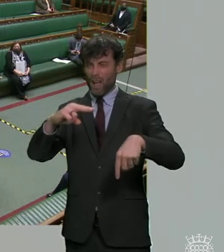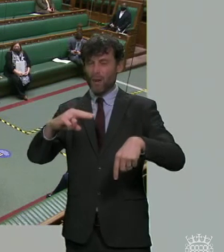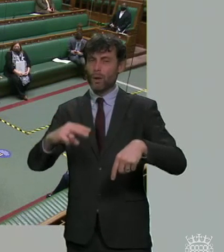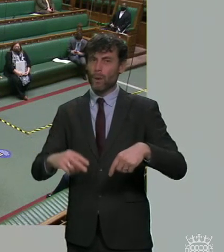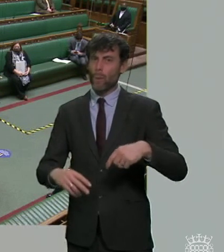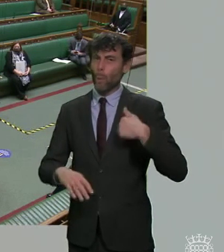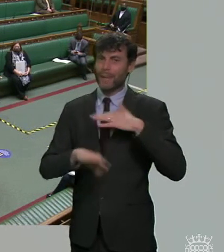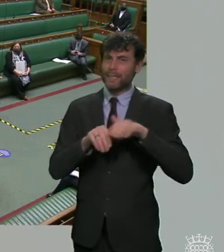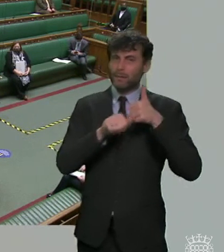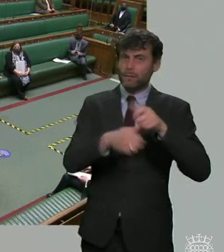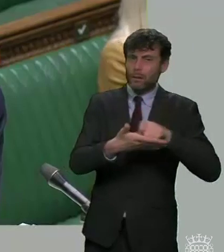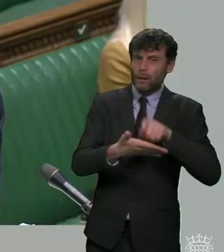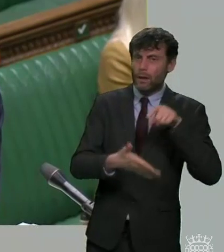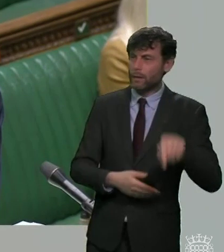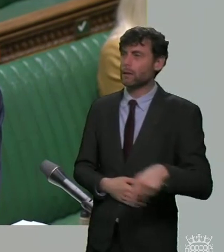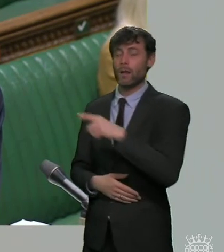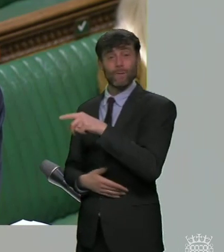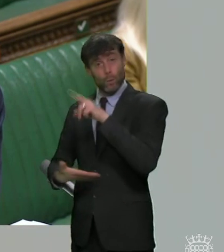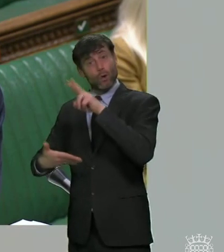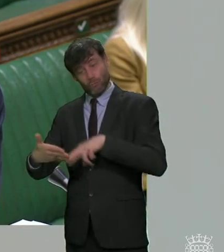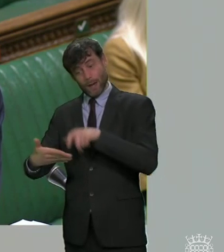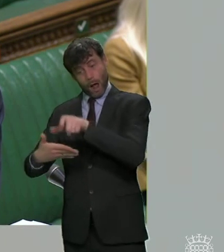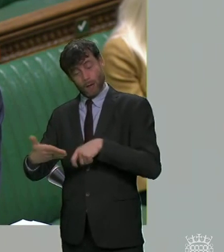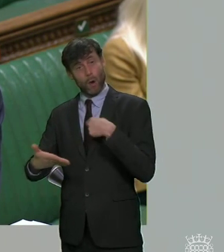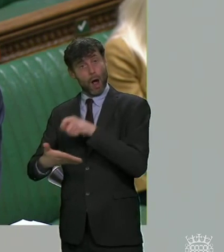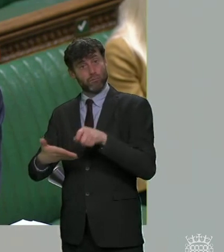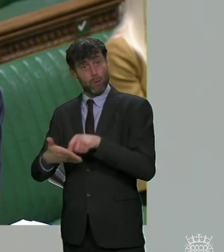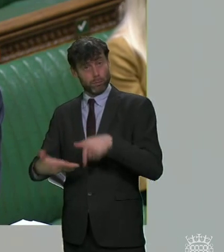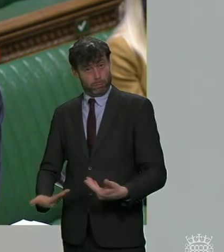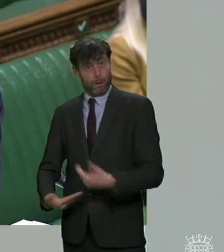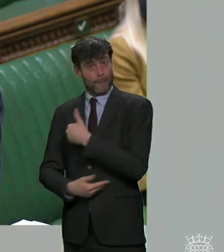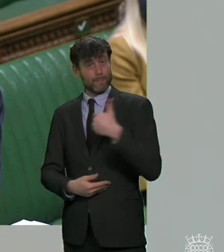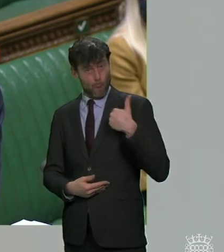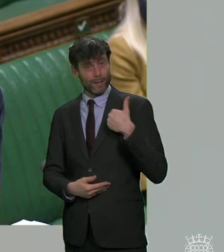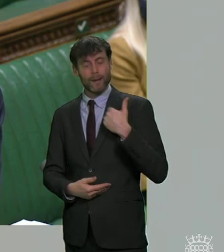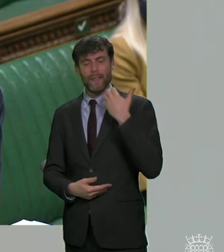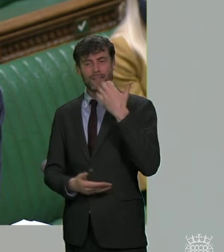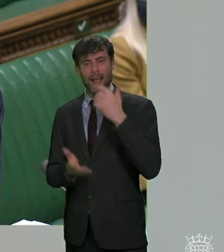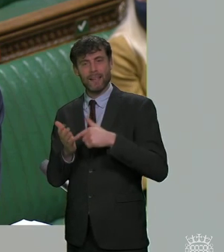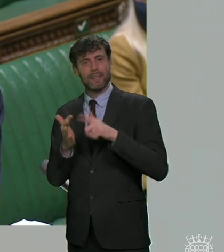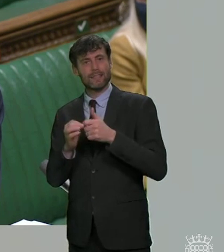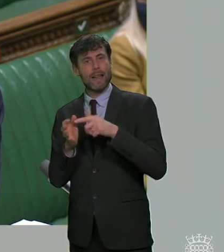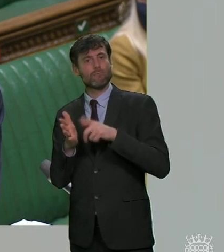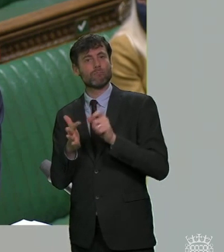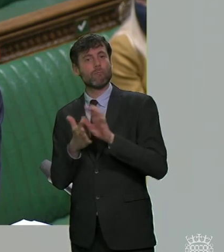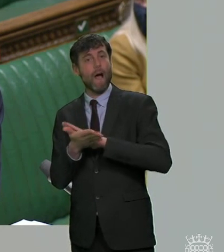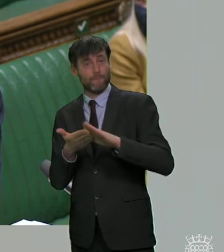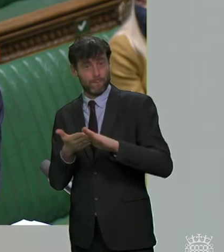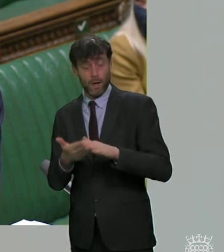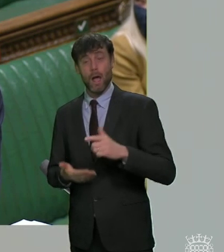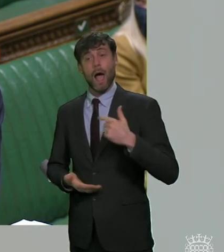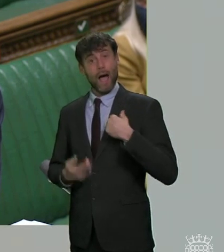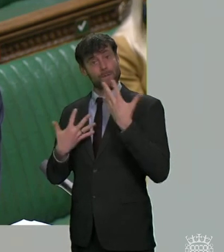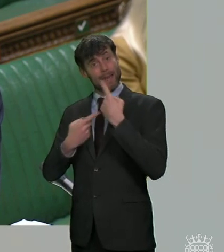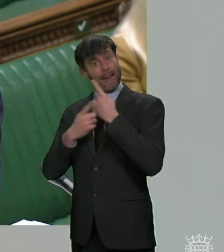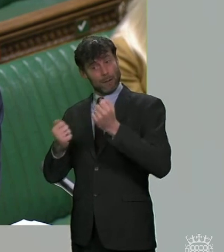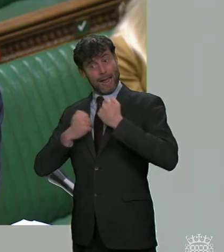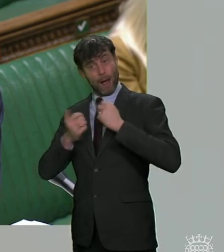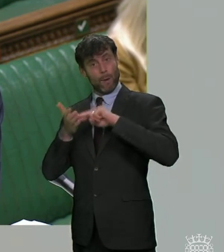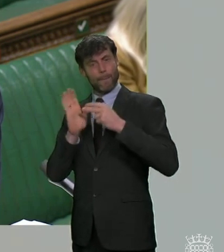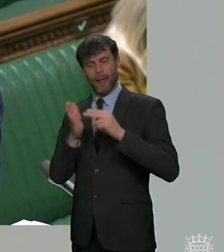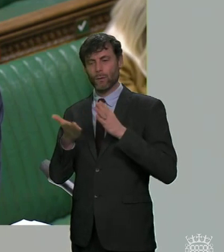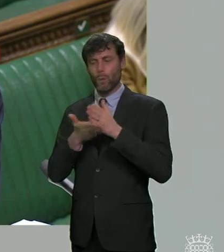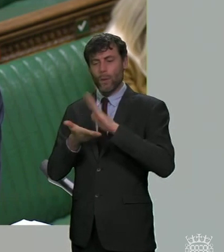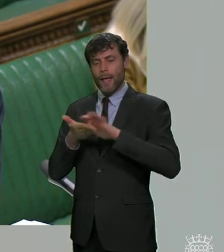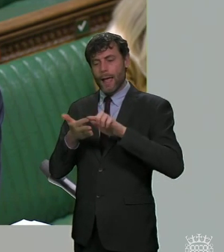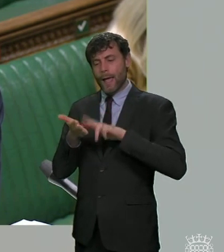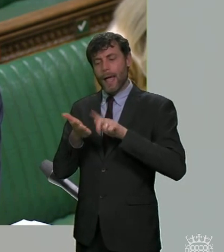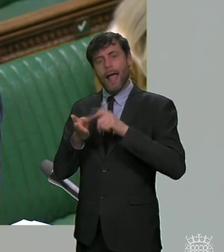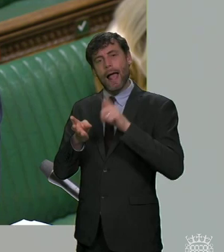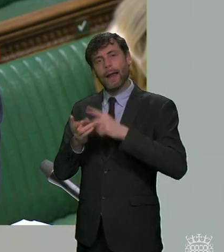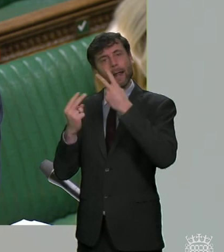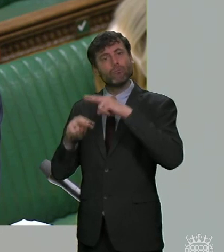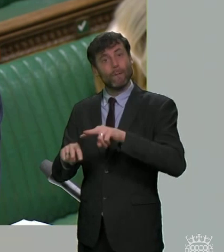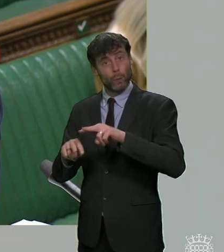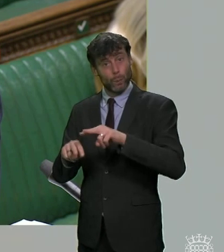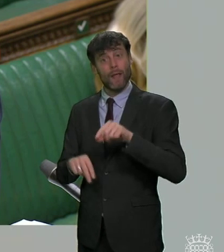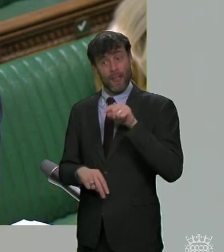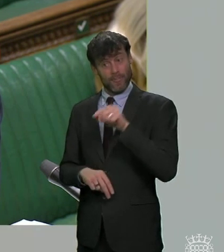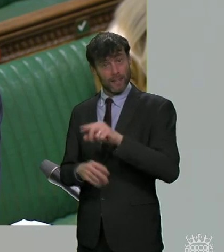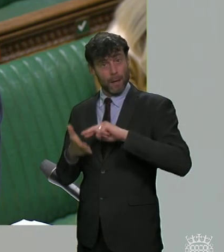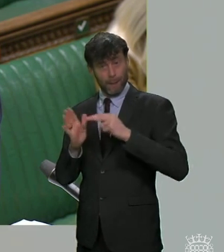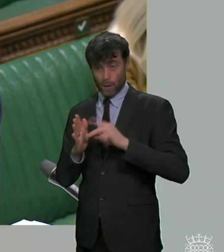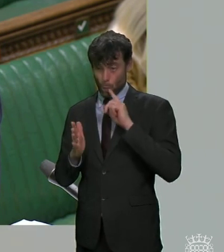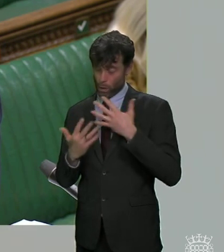If the honourable Member had read the article I wrote this morning in The Daily Telegraph, he would have seen that the things that we have set out in the Hendy review will be of massive benefit to Northern Ireland.